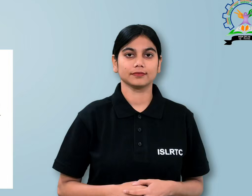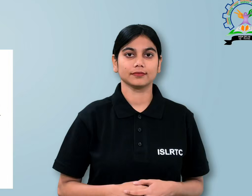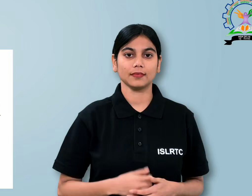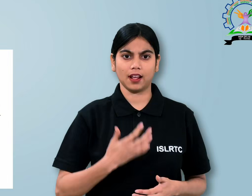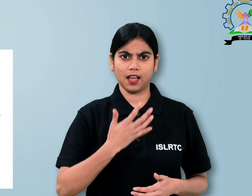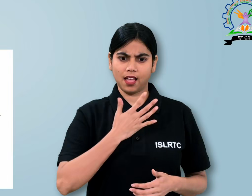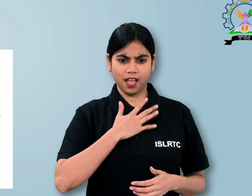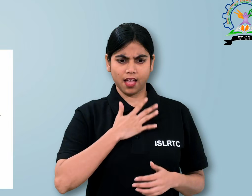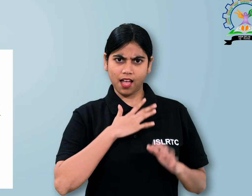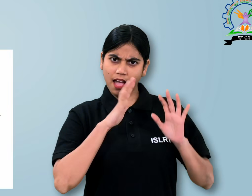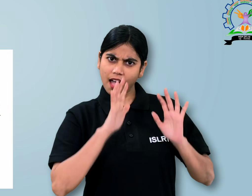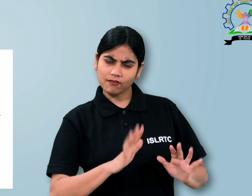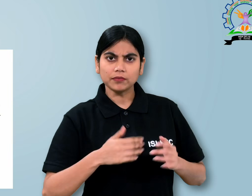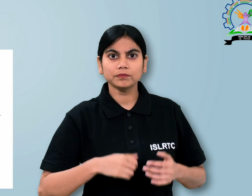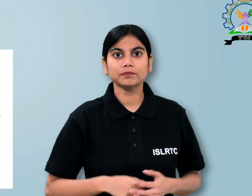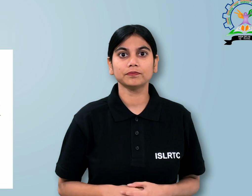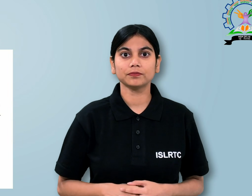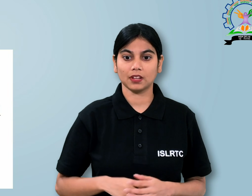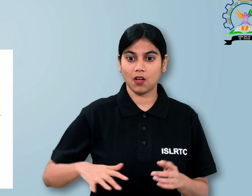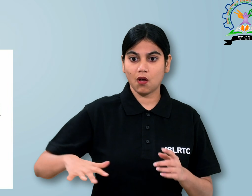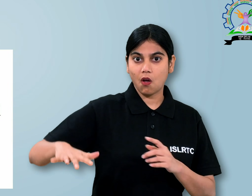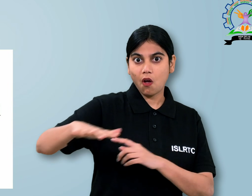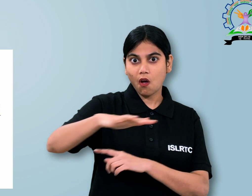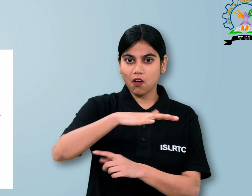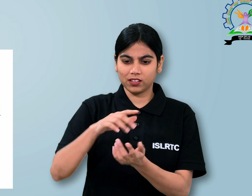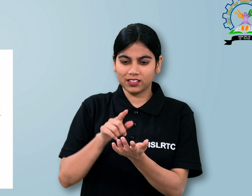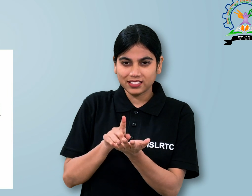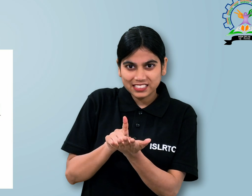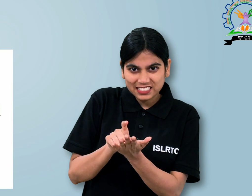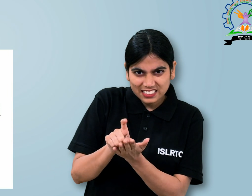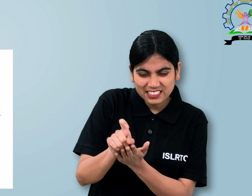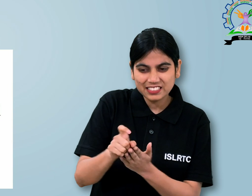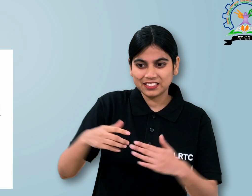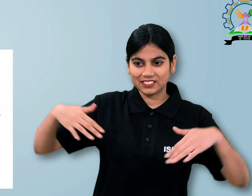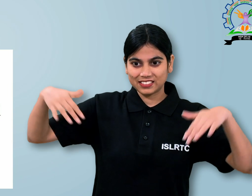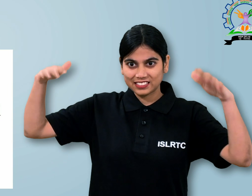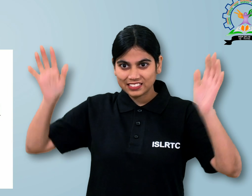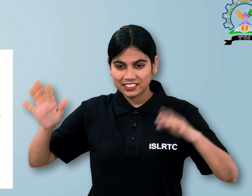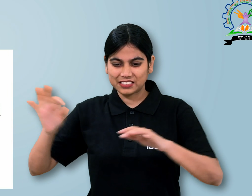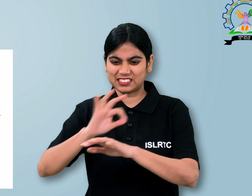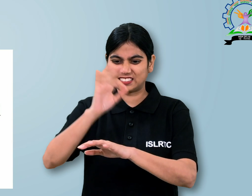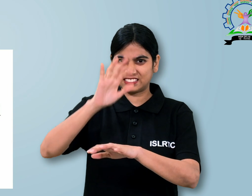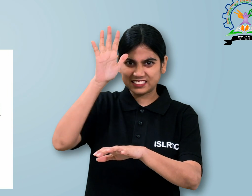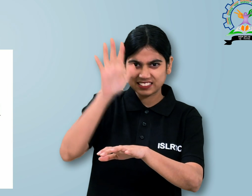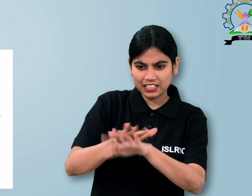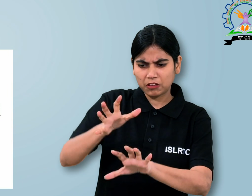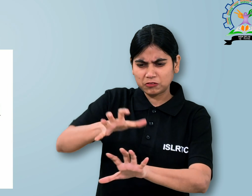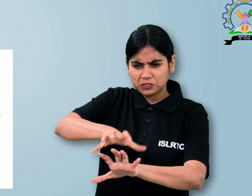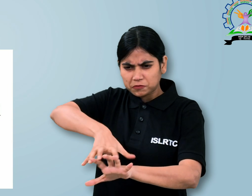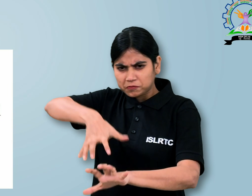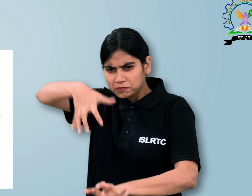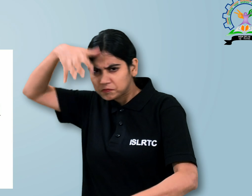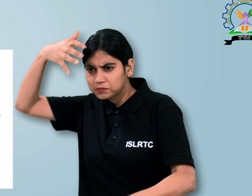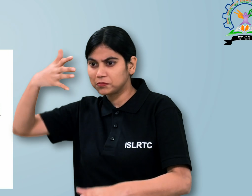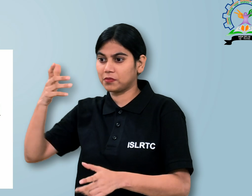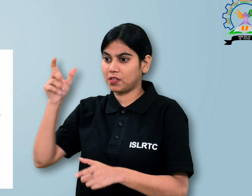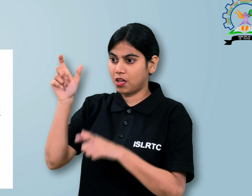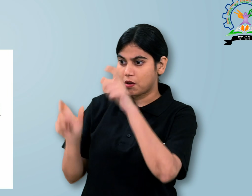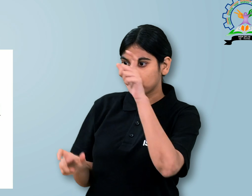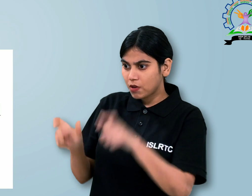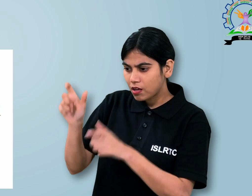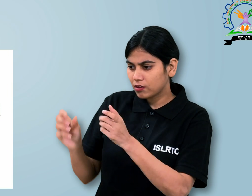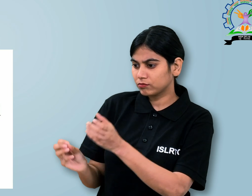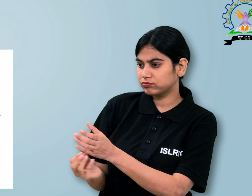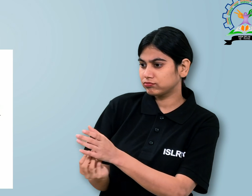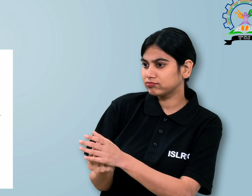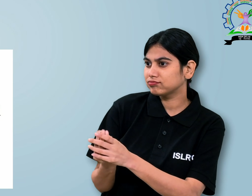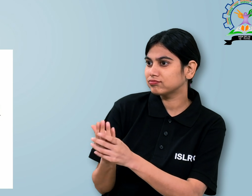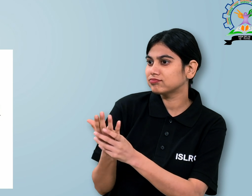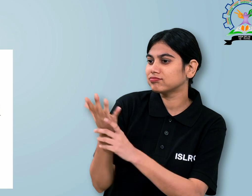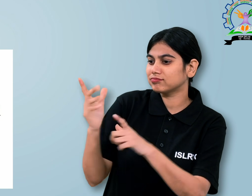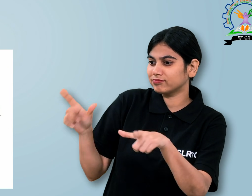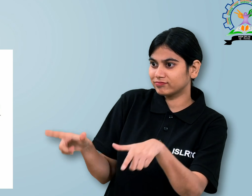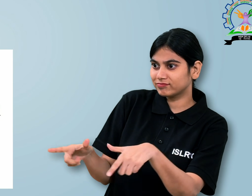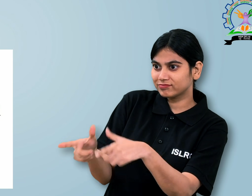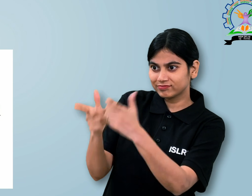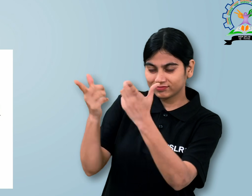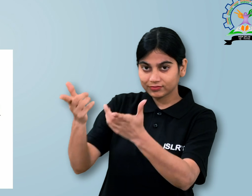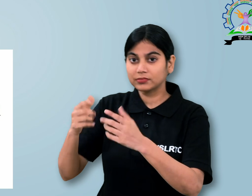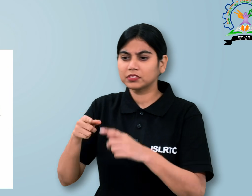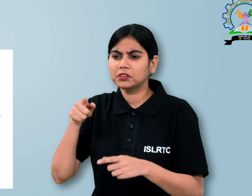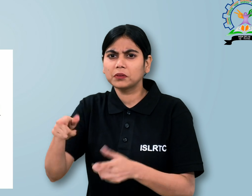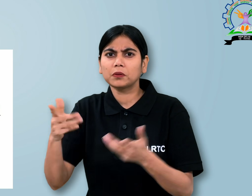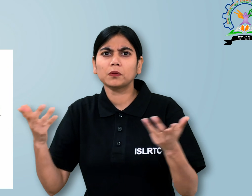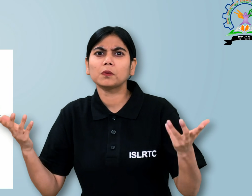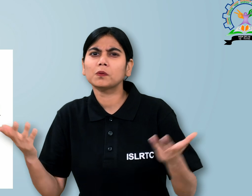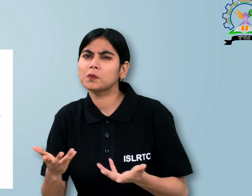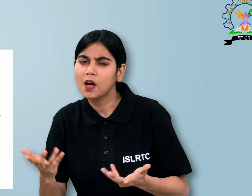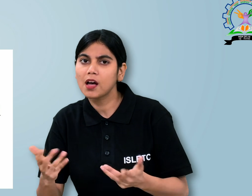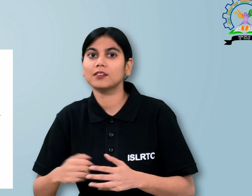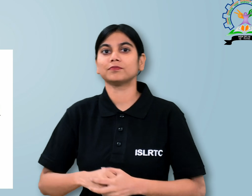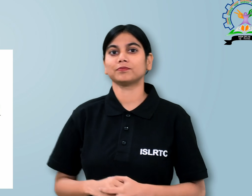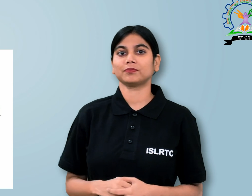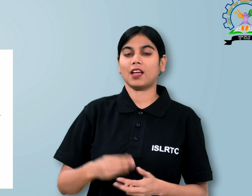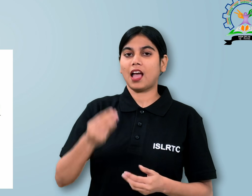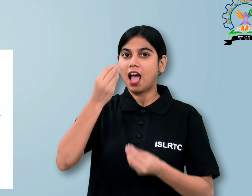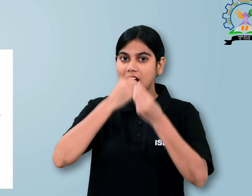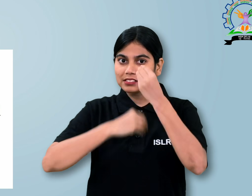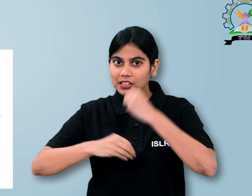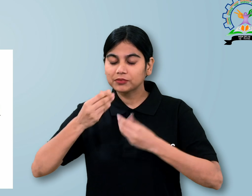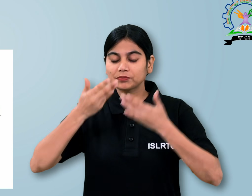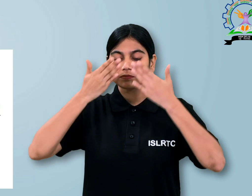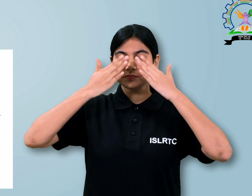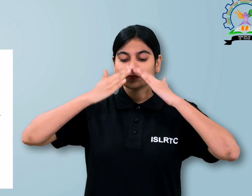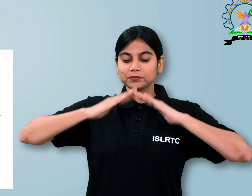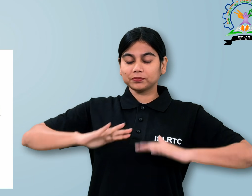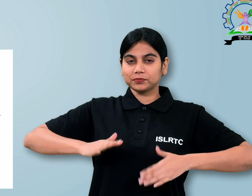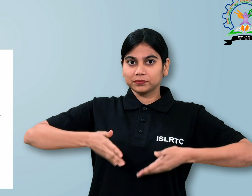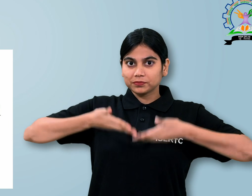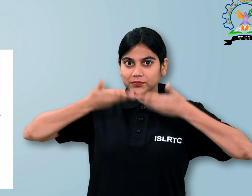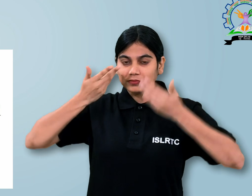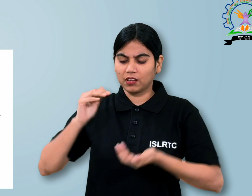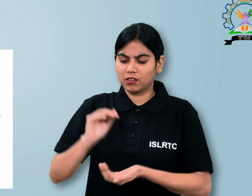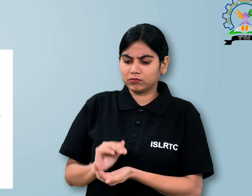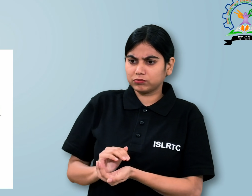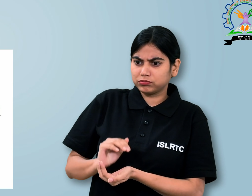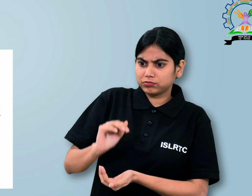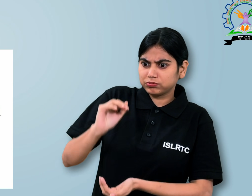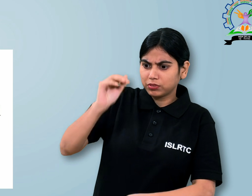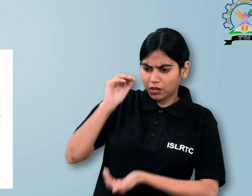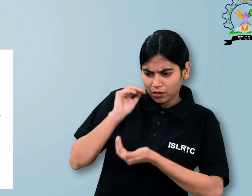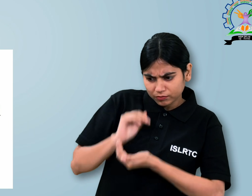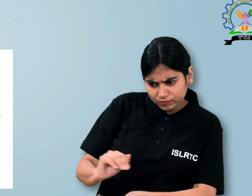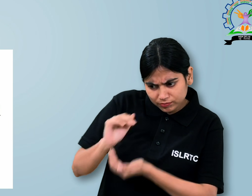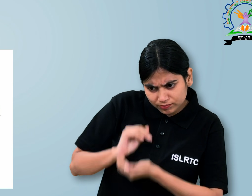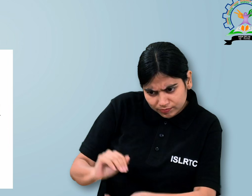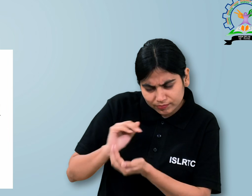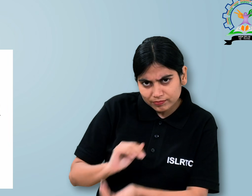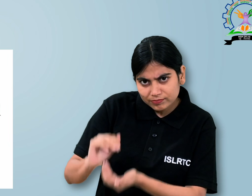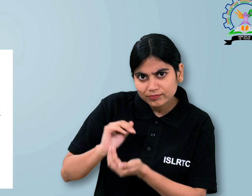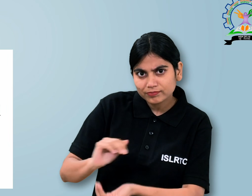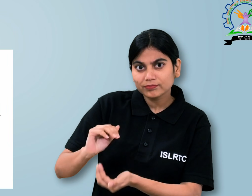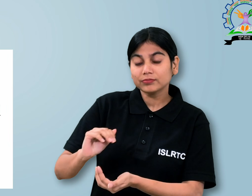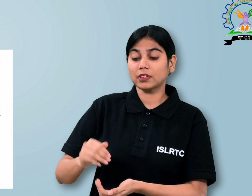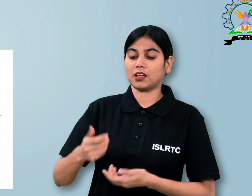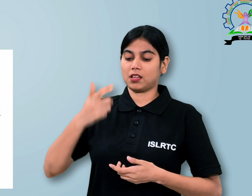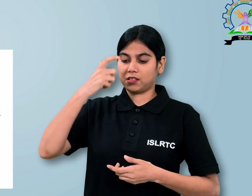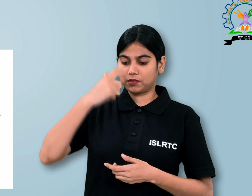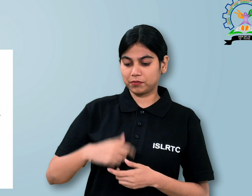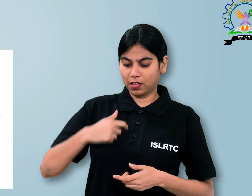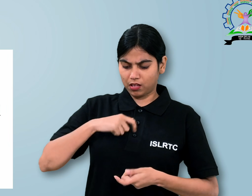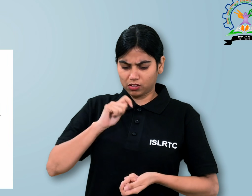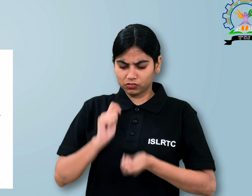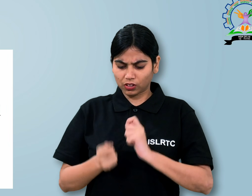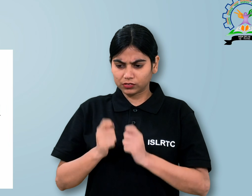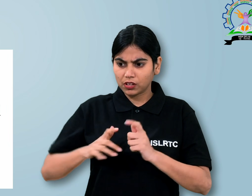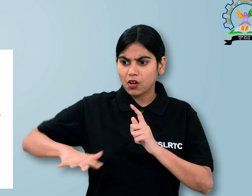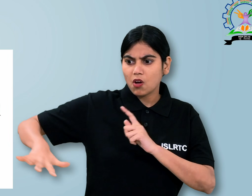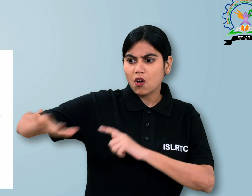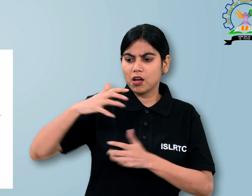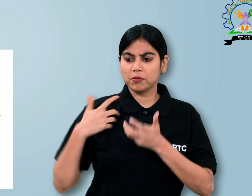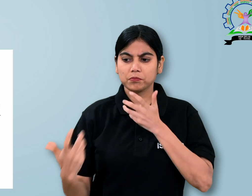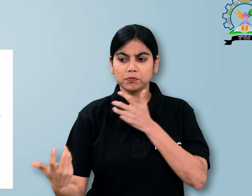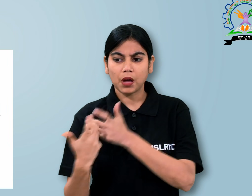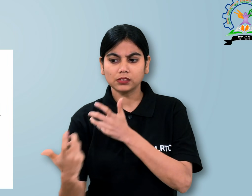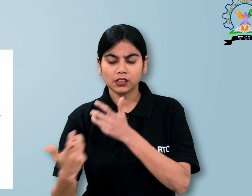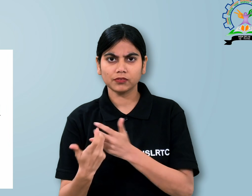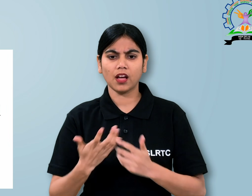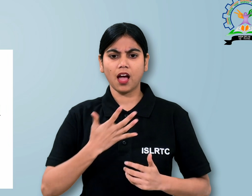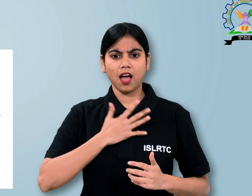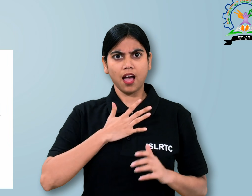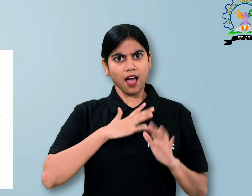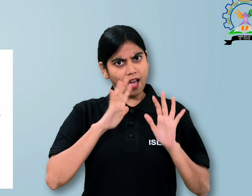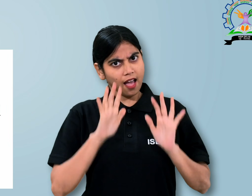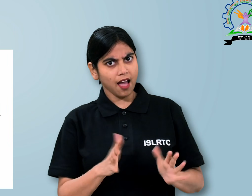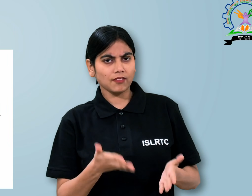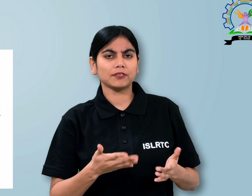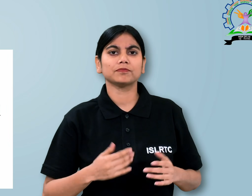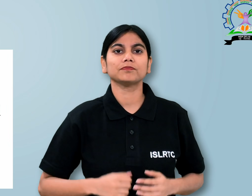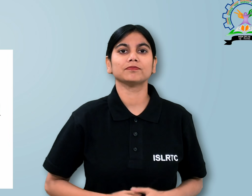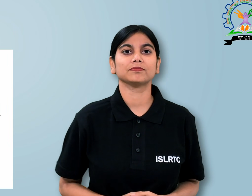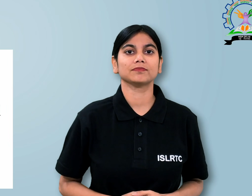Living All the organisms that show signs of life on their own like growth, respiration, food consumption, adaptation, response to the surrounding area, are called ‘living’ organisms.